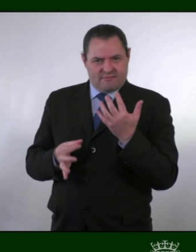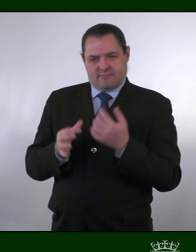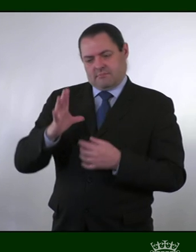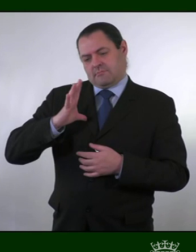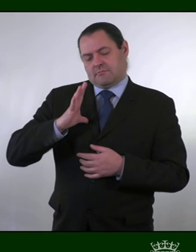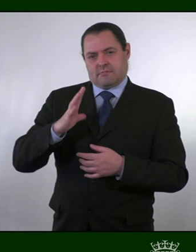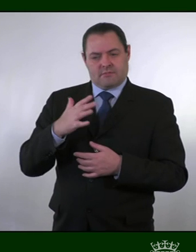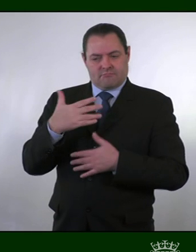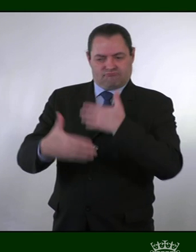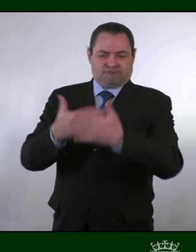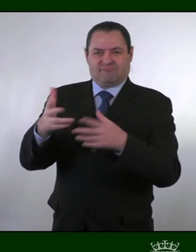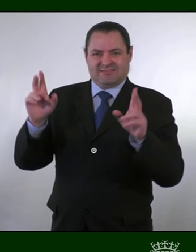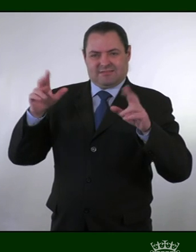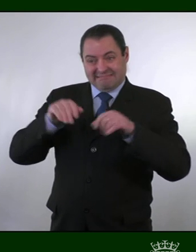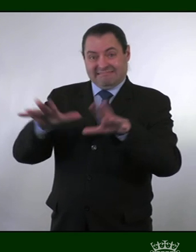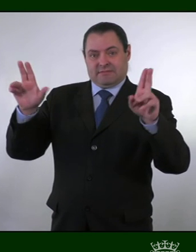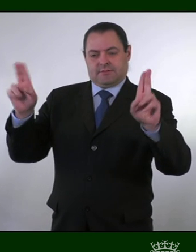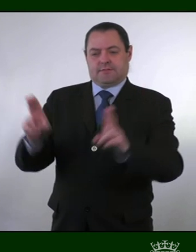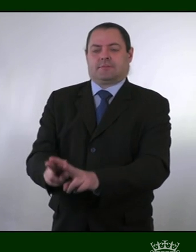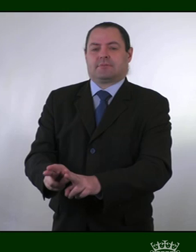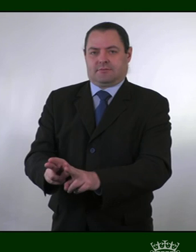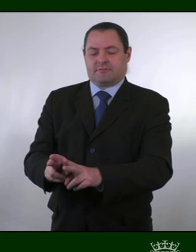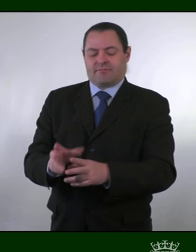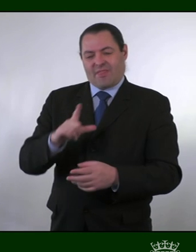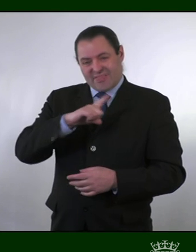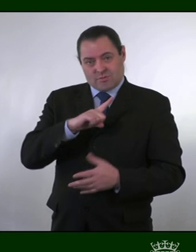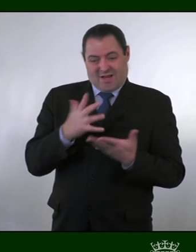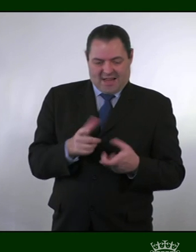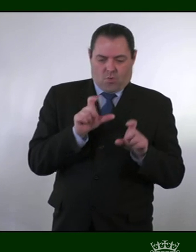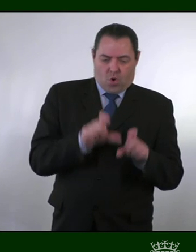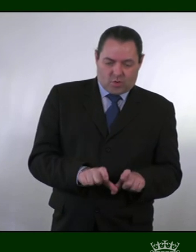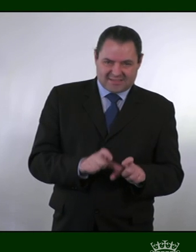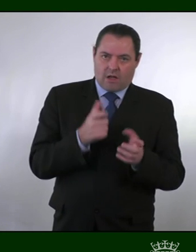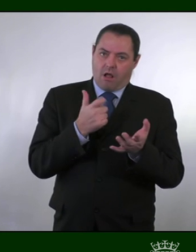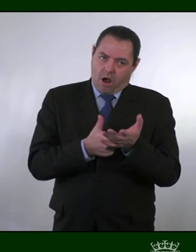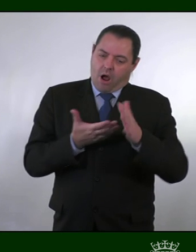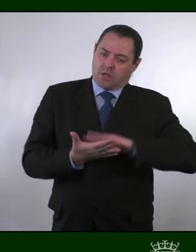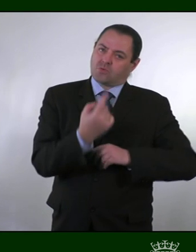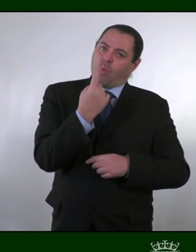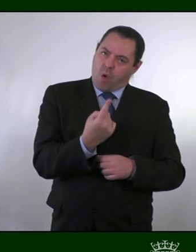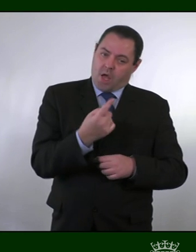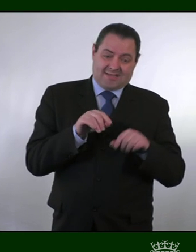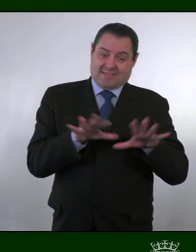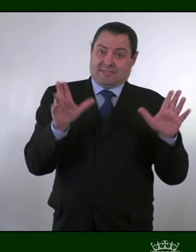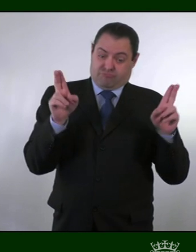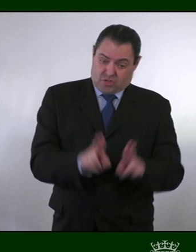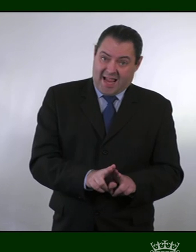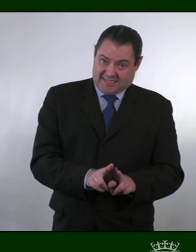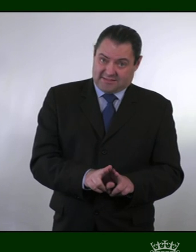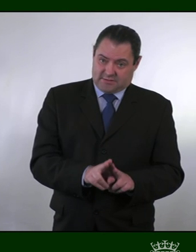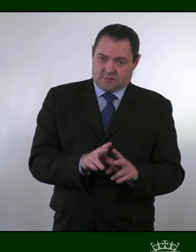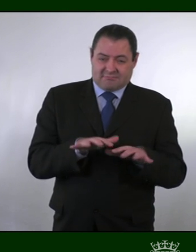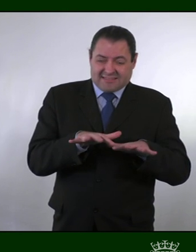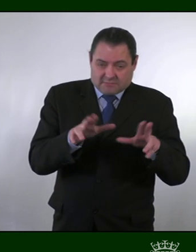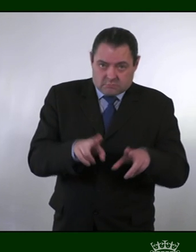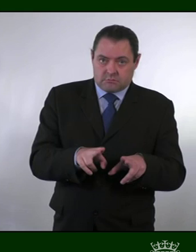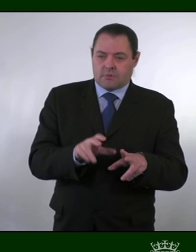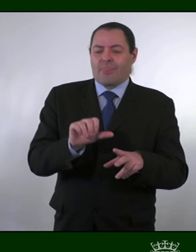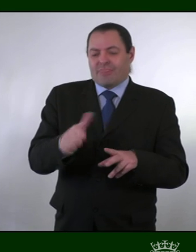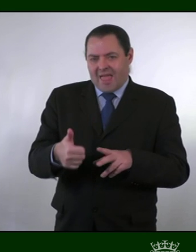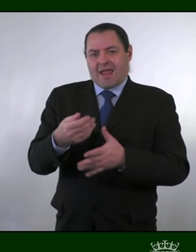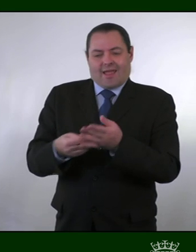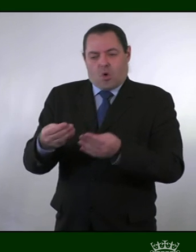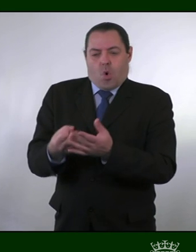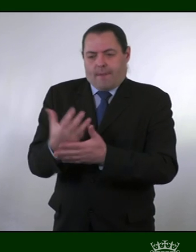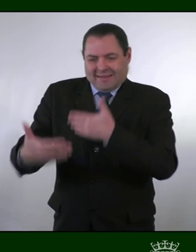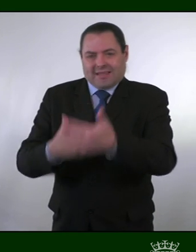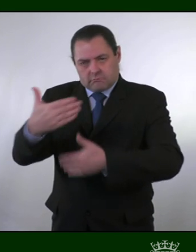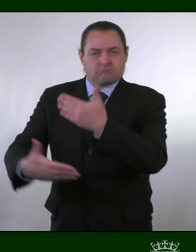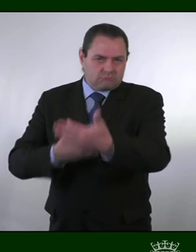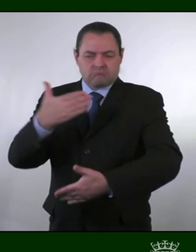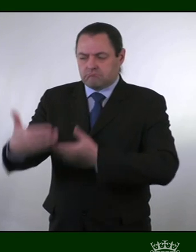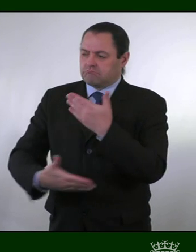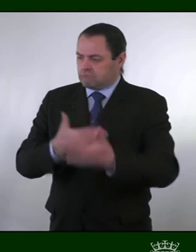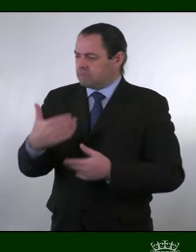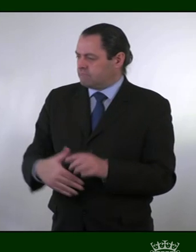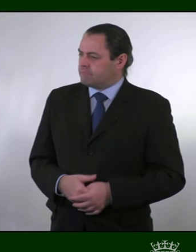That is why we are engaged in the current restrictions to get the R down to suppress the virus now and to try to get the economy moving in a way that I am sure he would like.